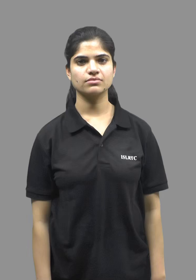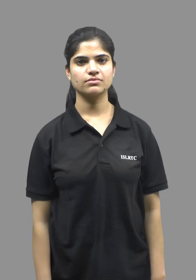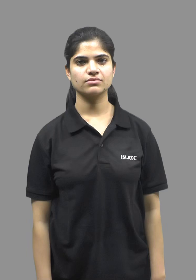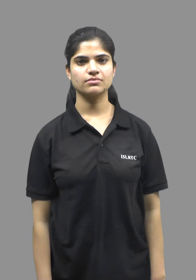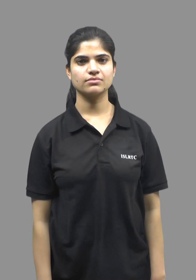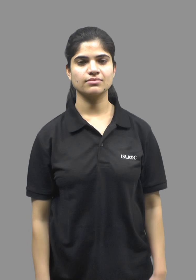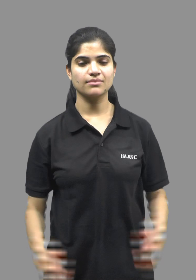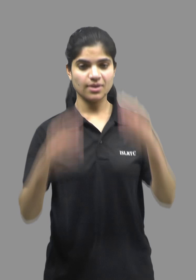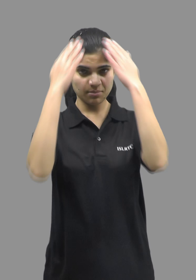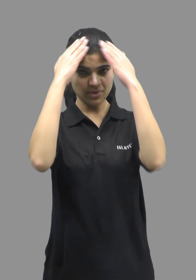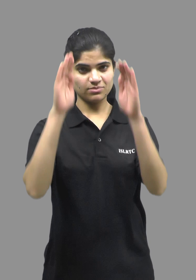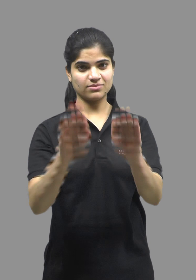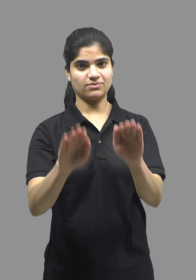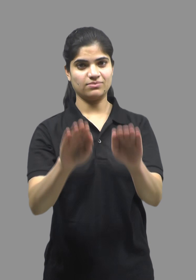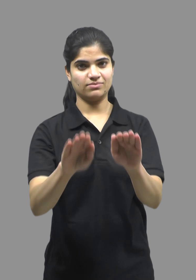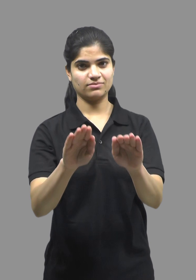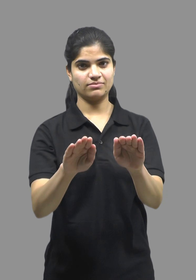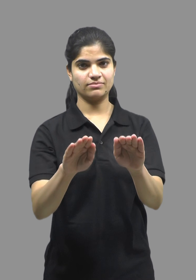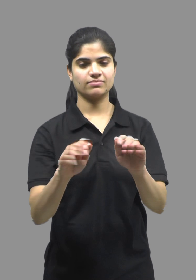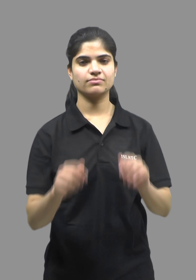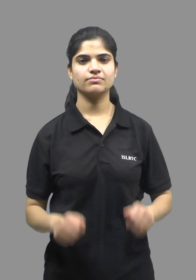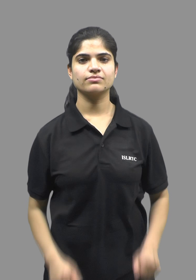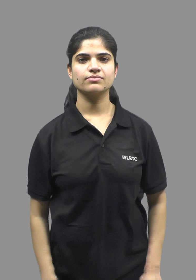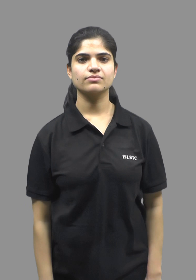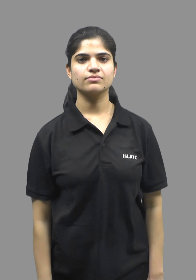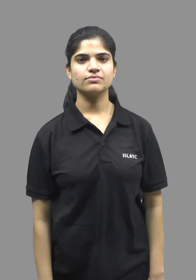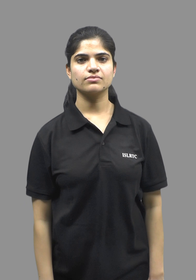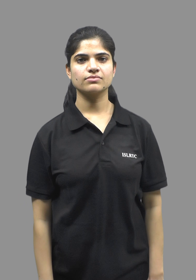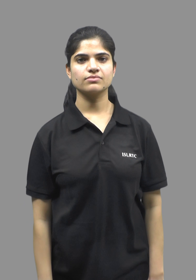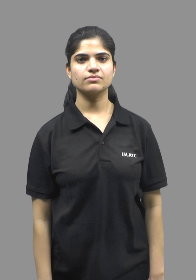Bless